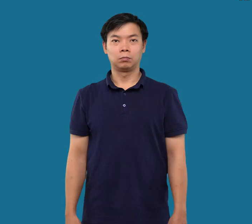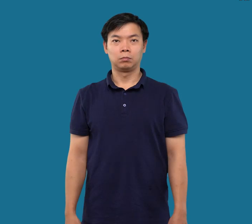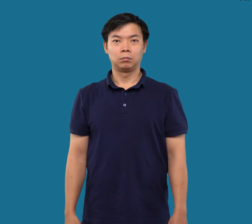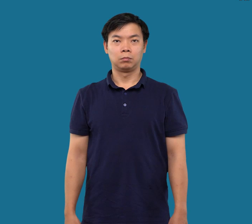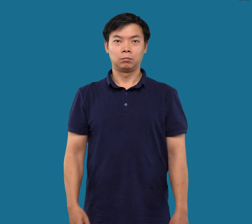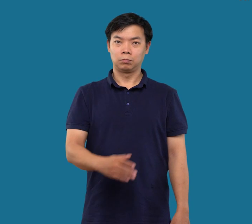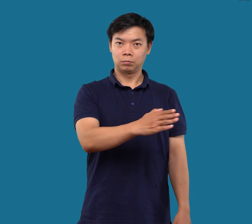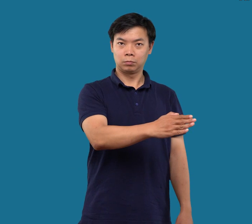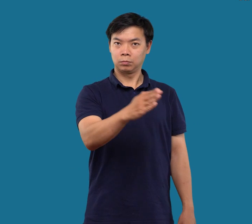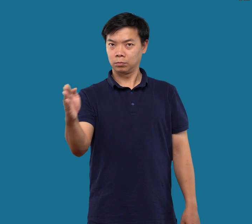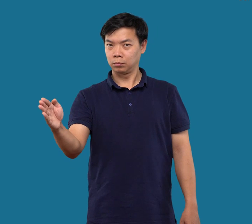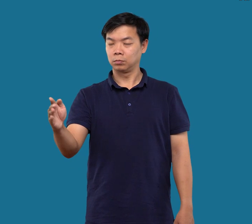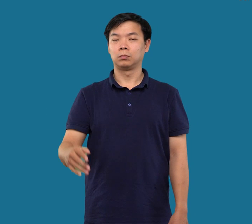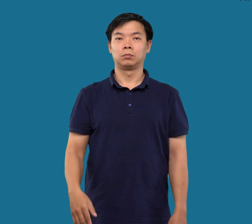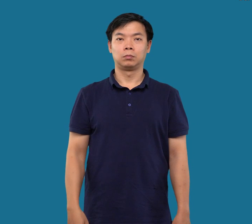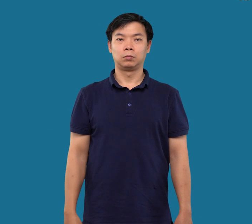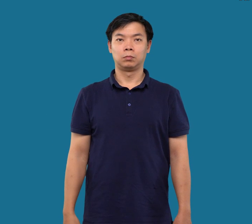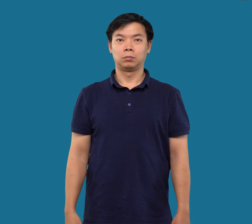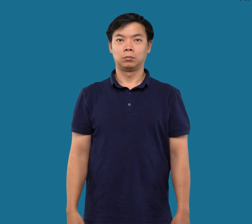từ trái sang phải